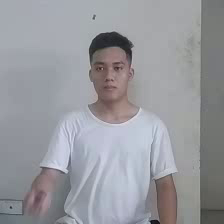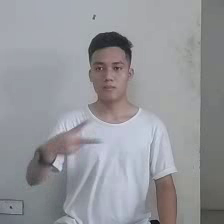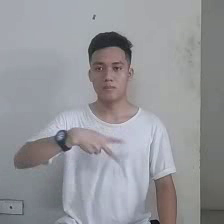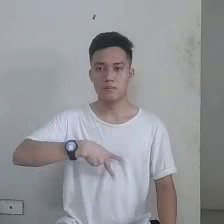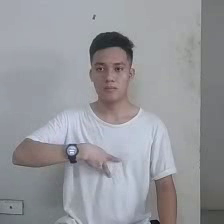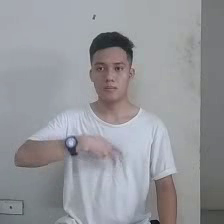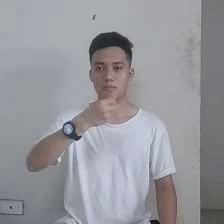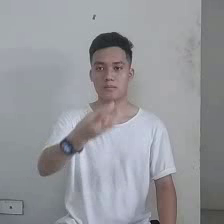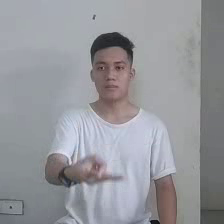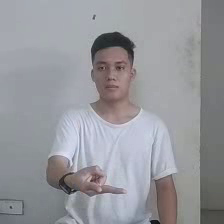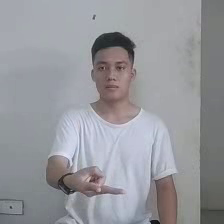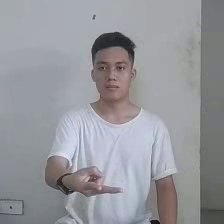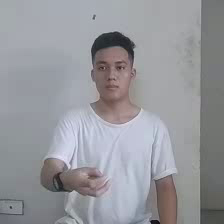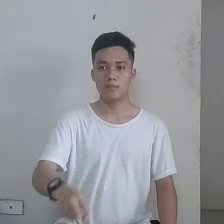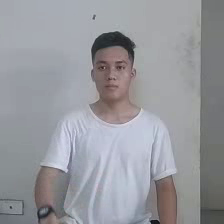Hy sinh